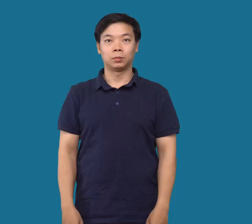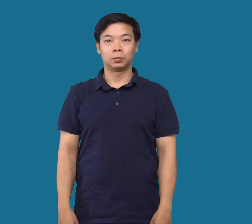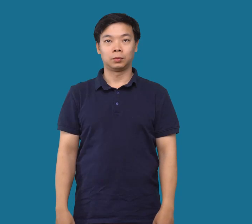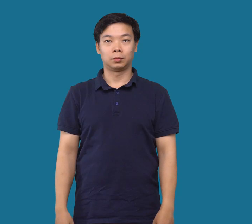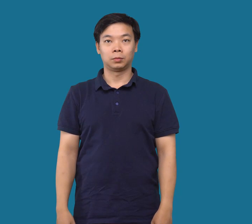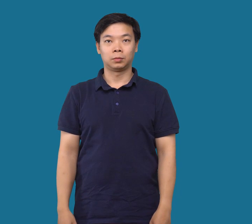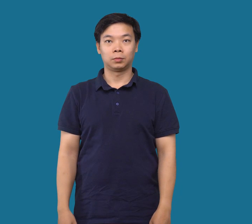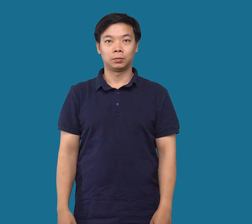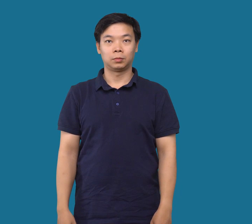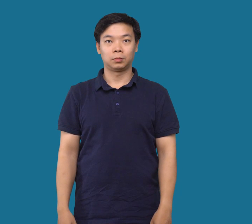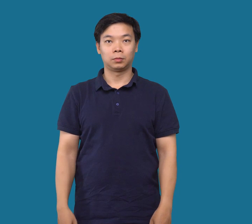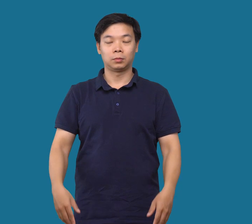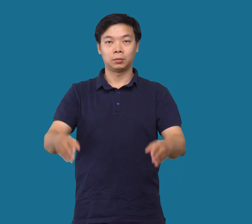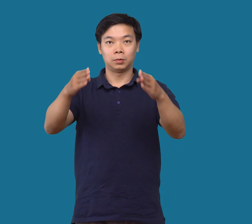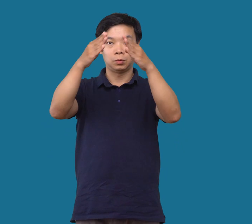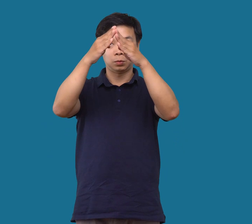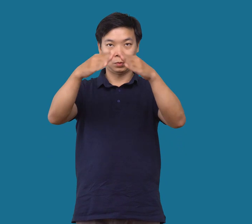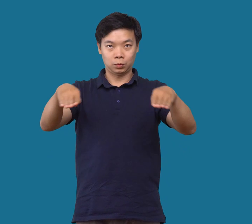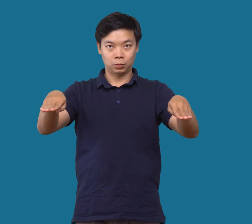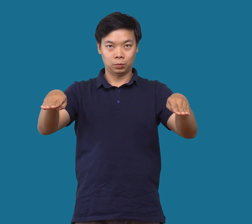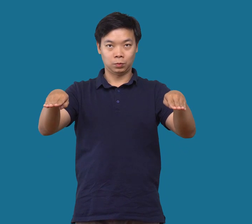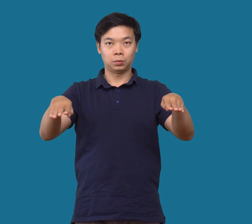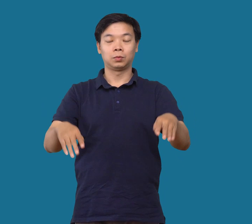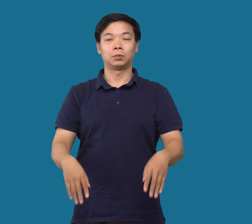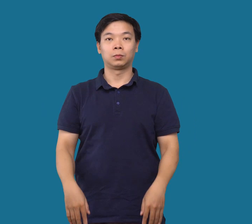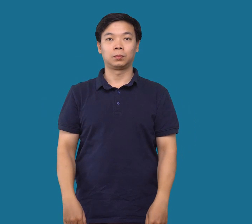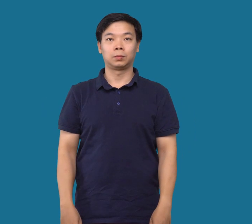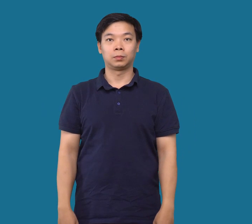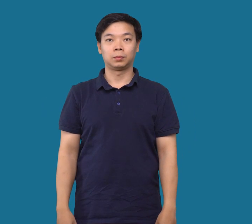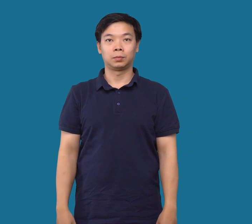chùa